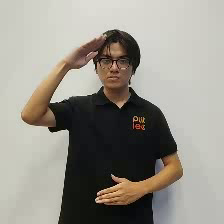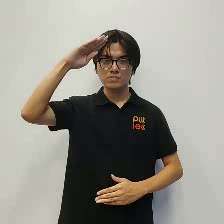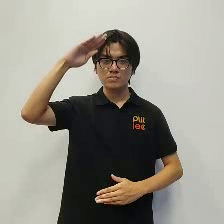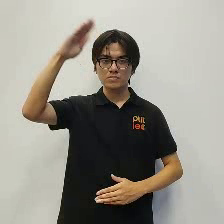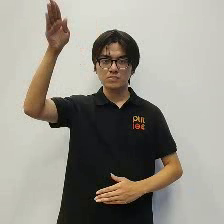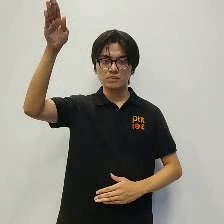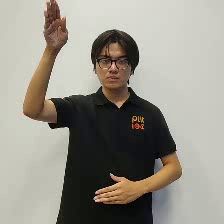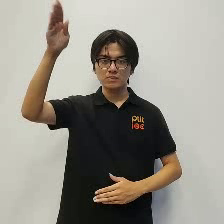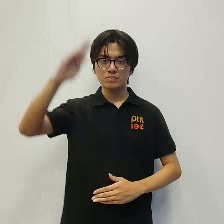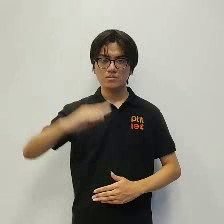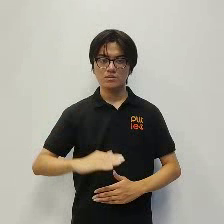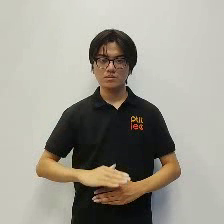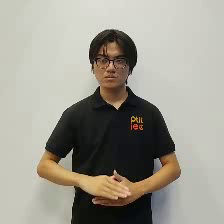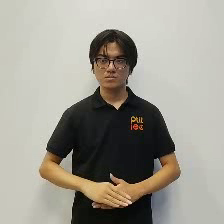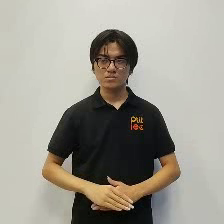Chào